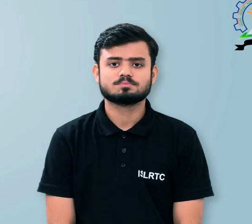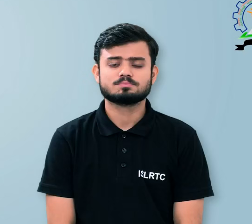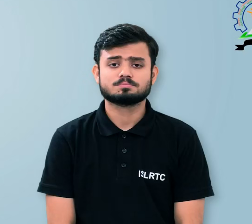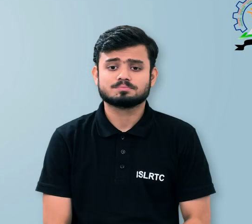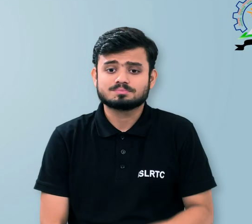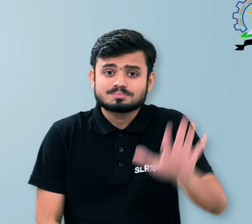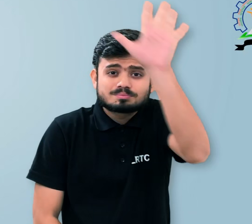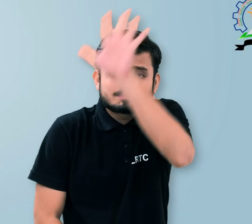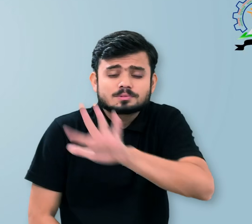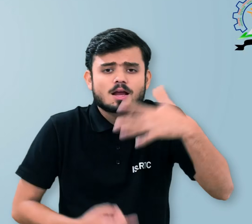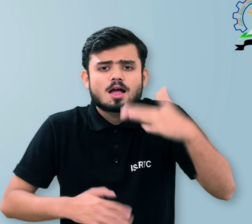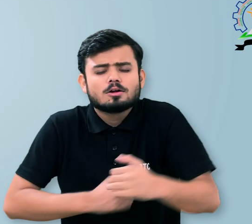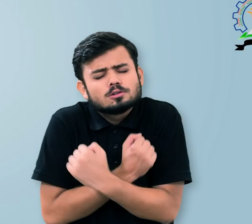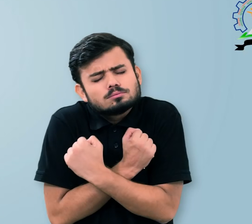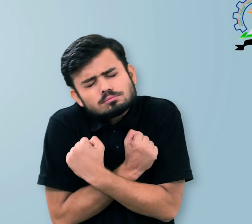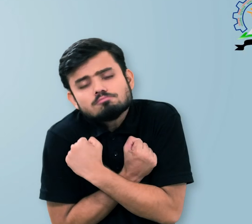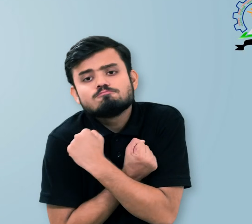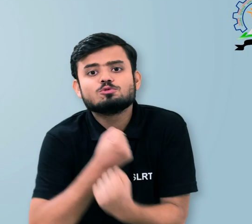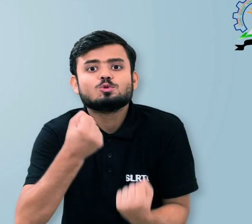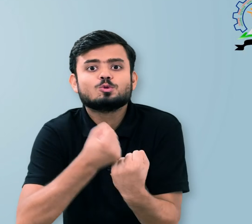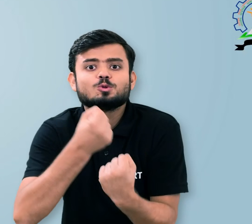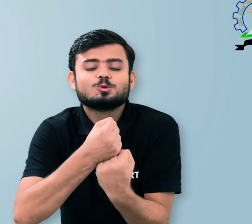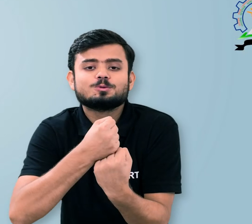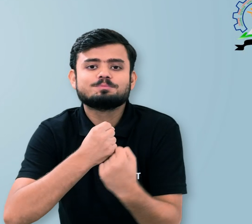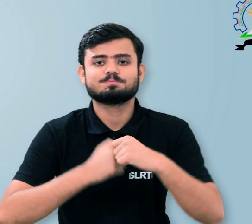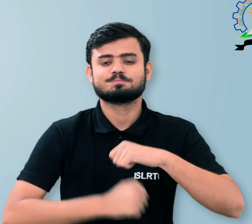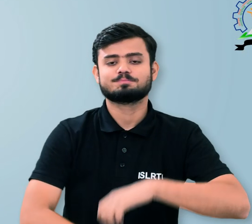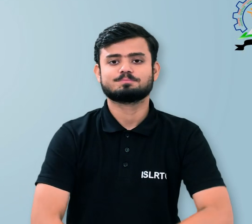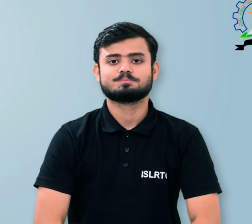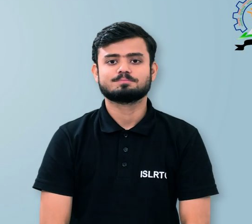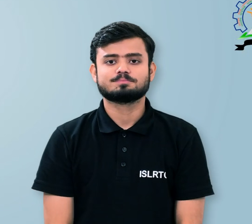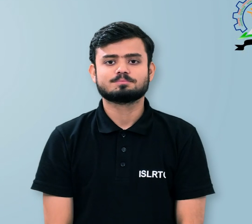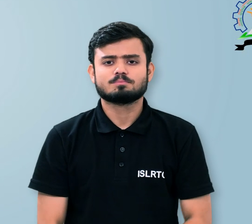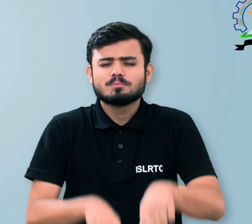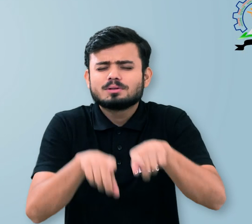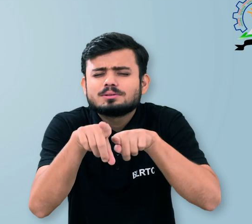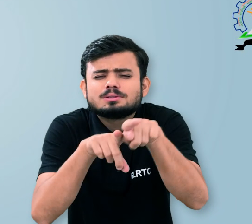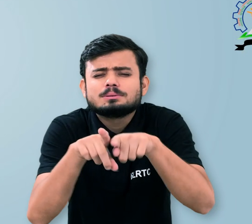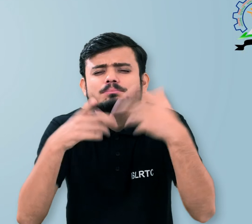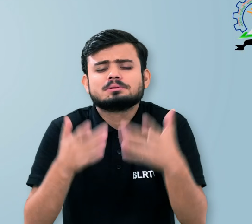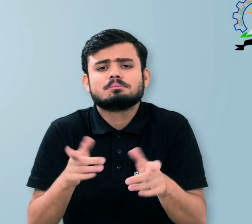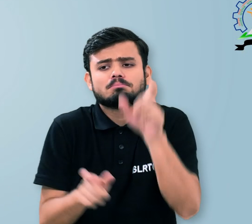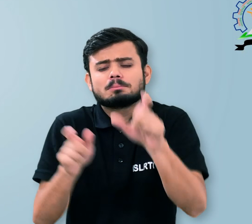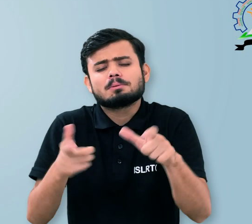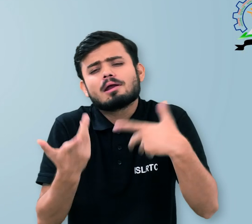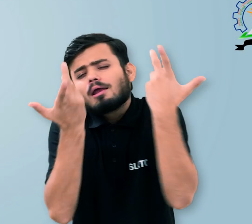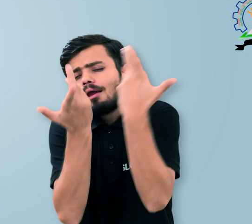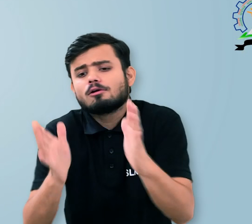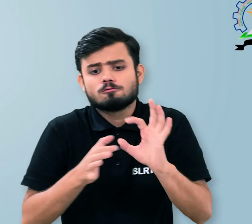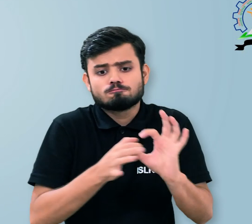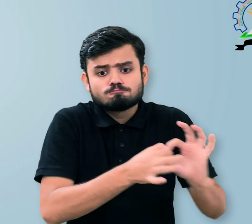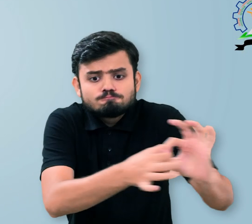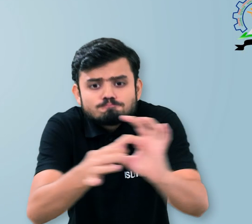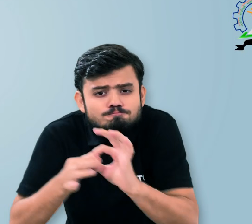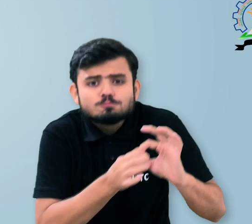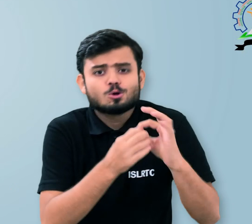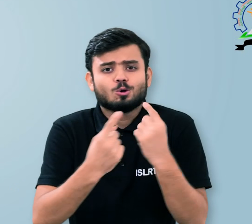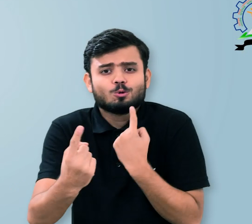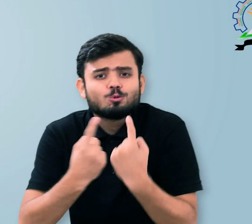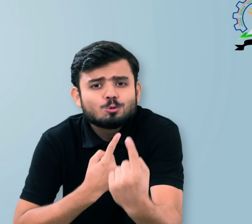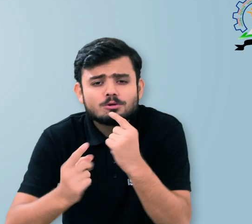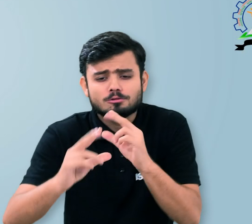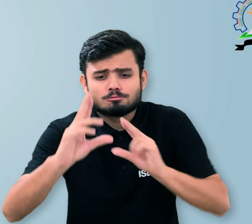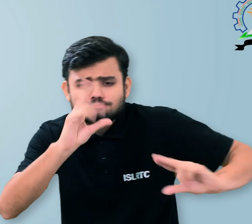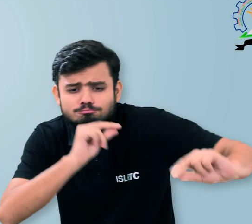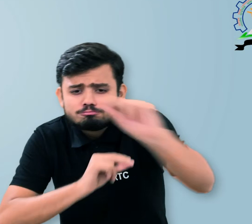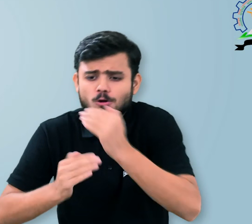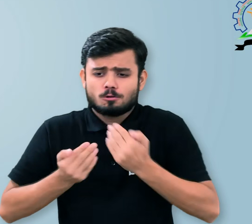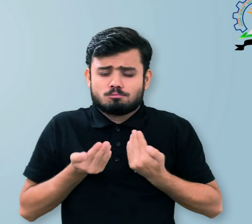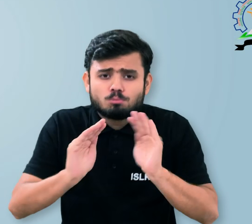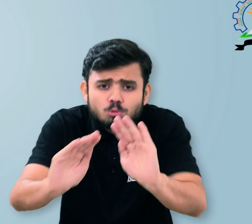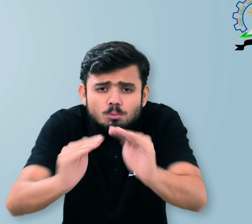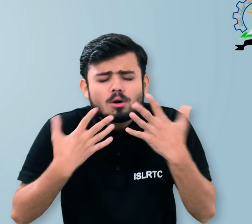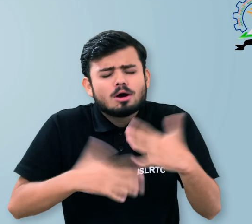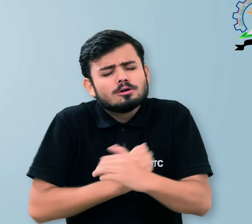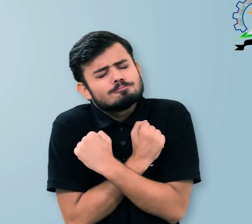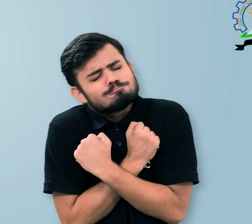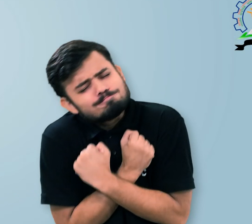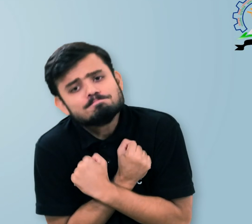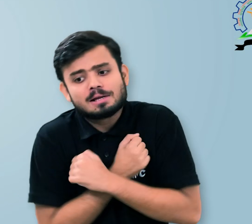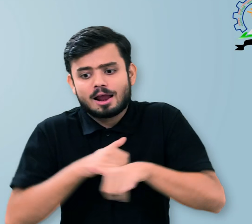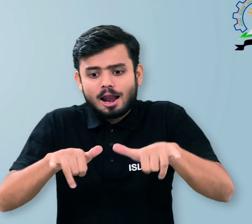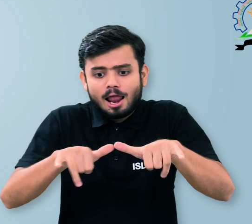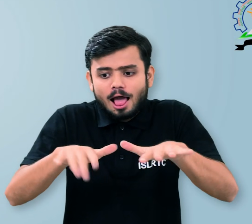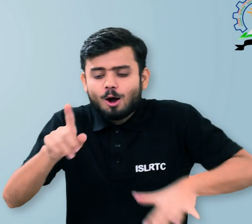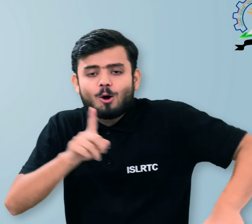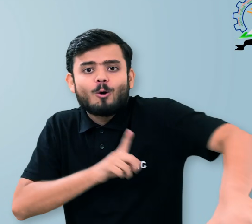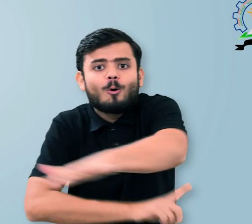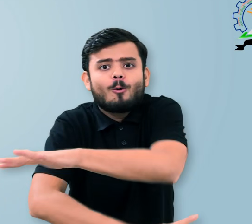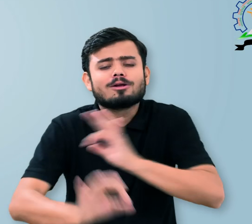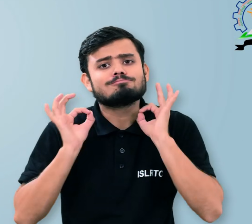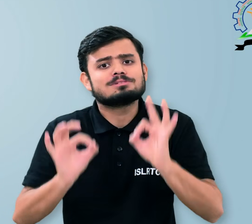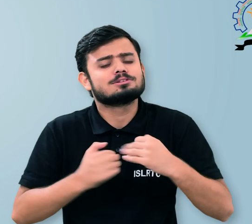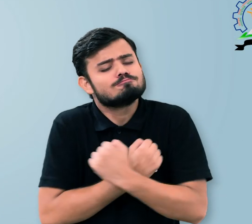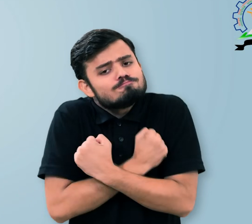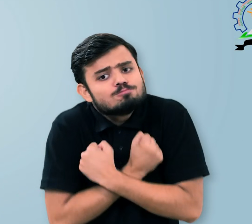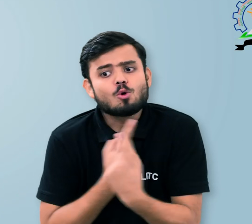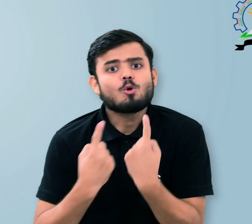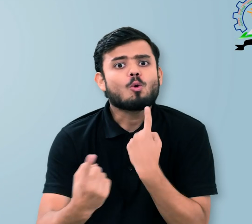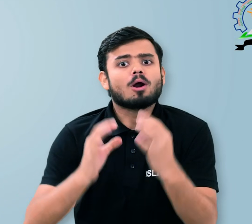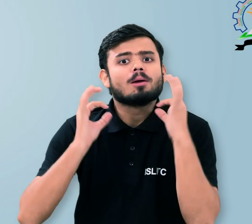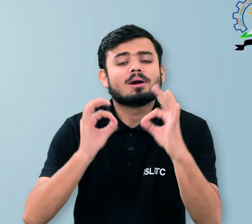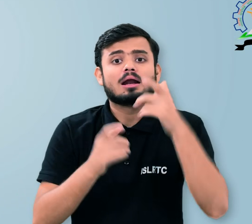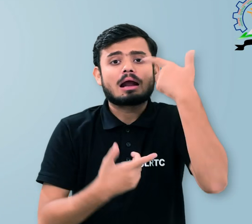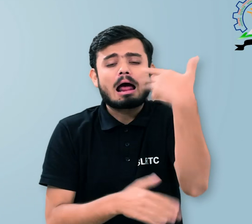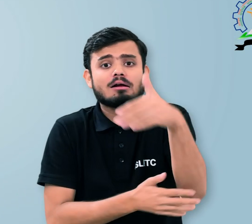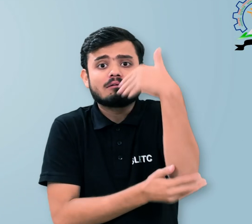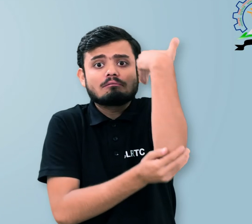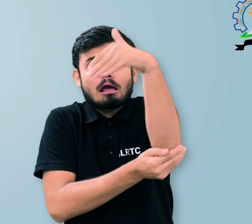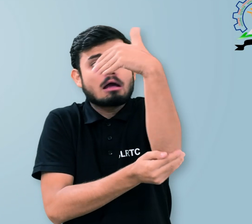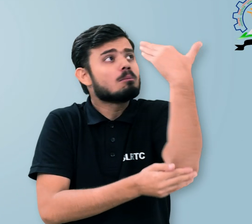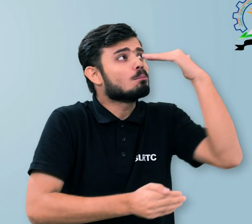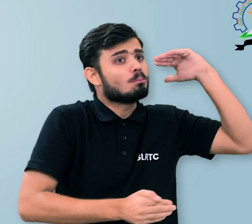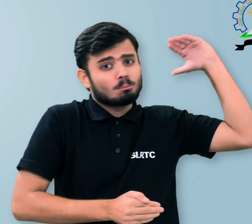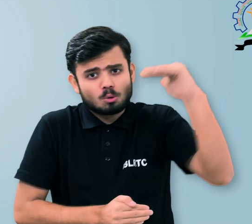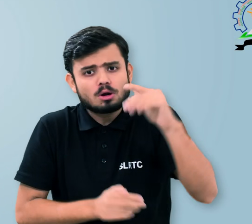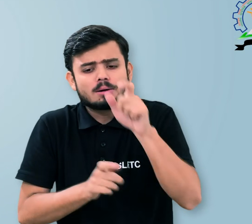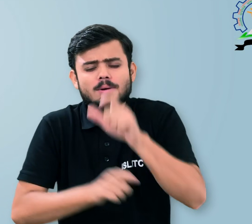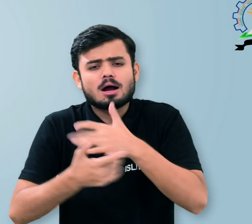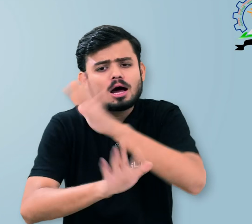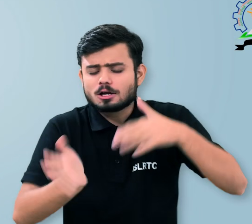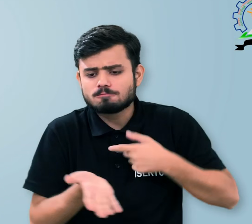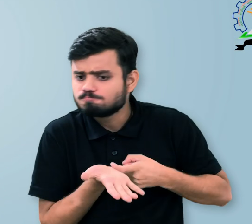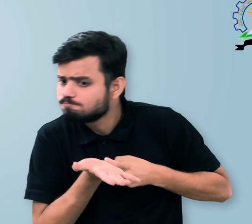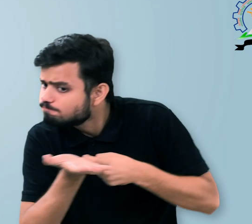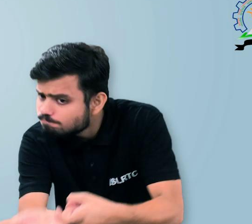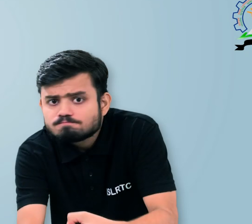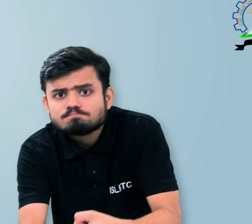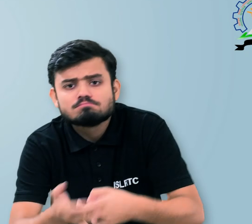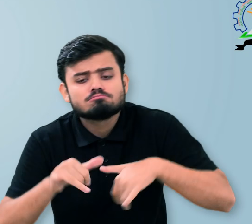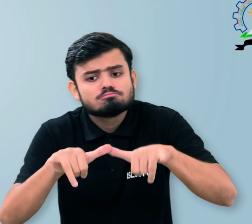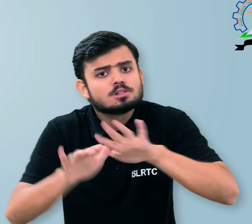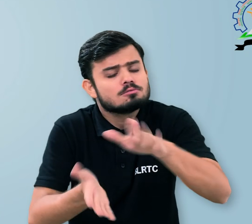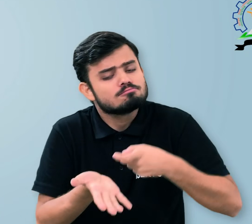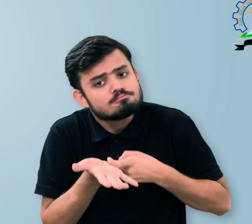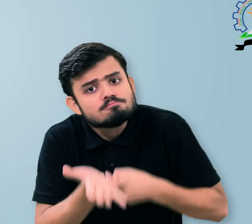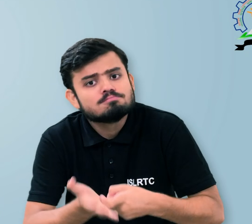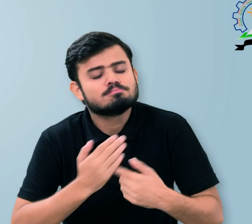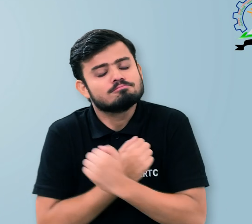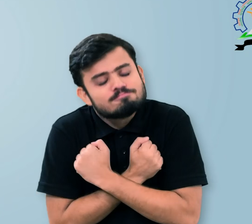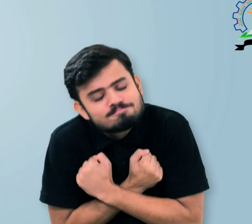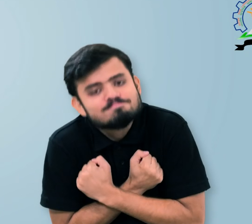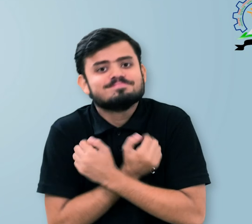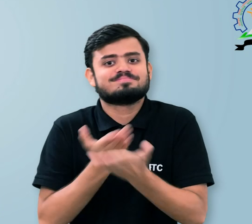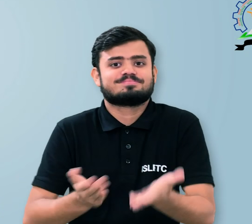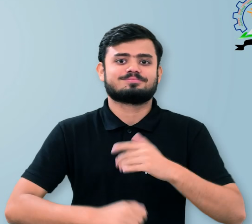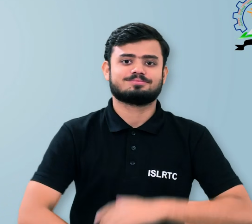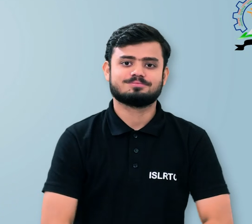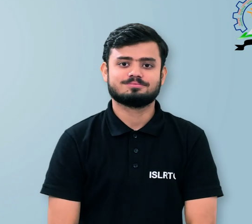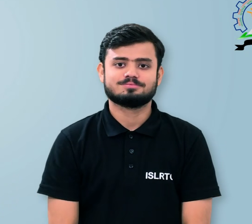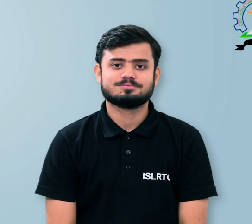Patriotism The quality of being patriotic; devotion to and vigorous support for one's country.